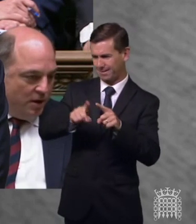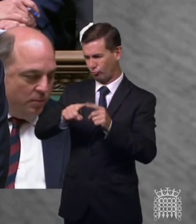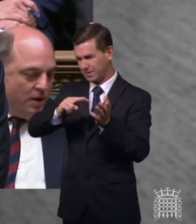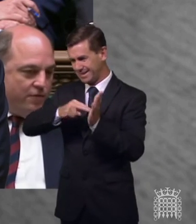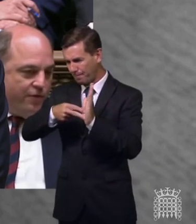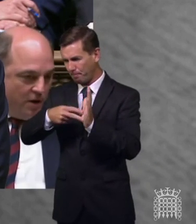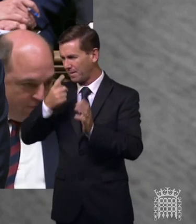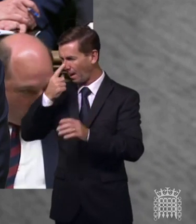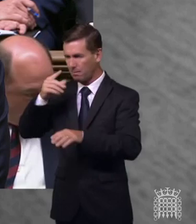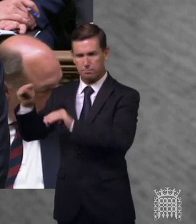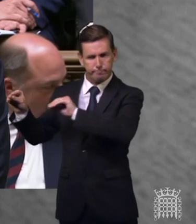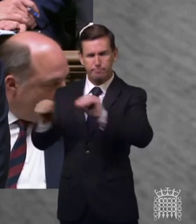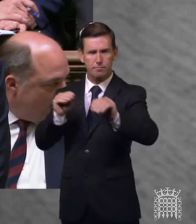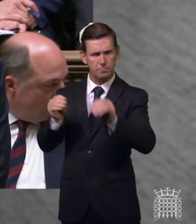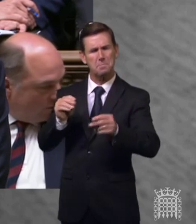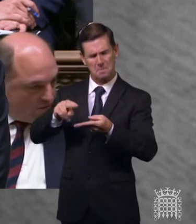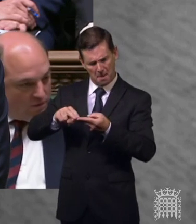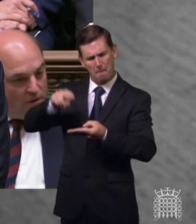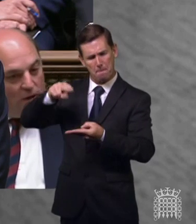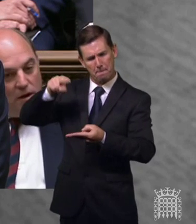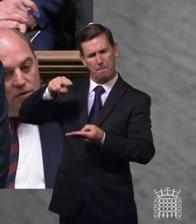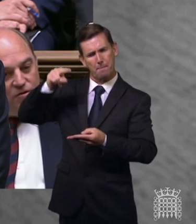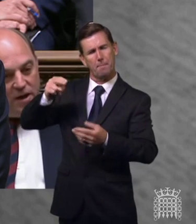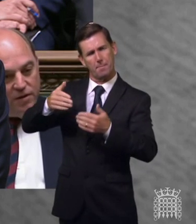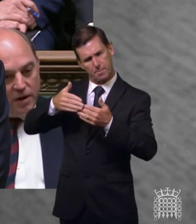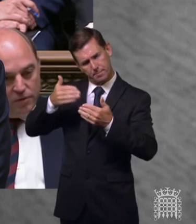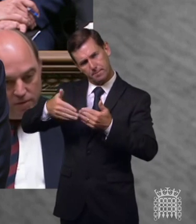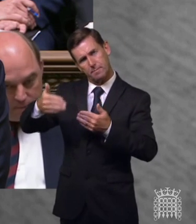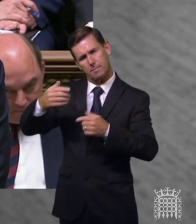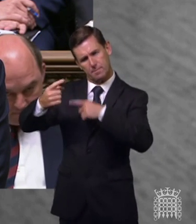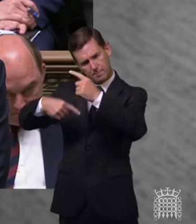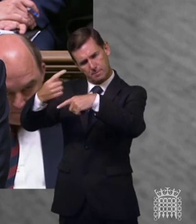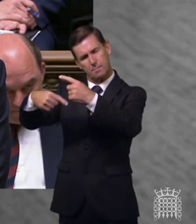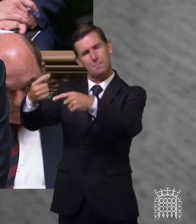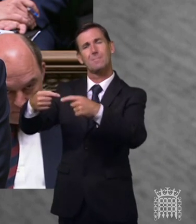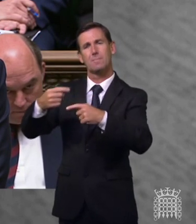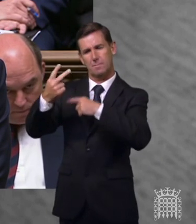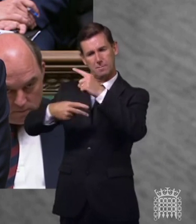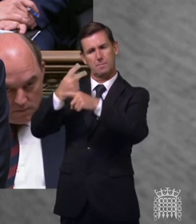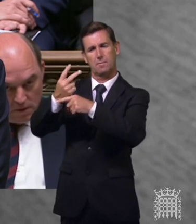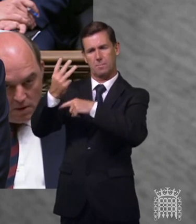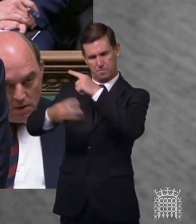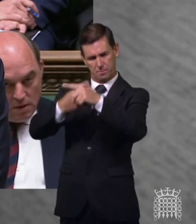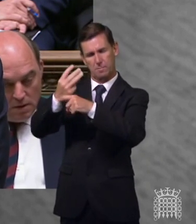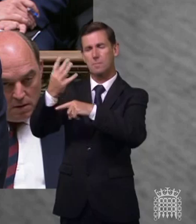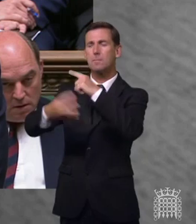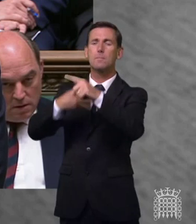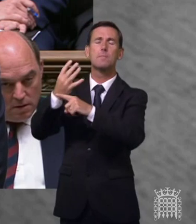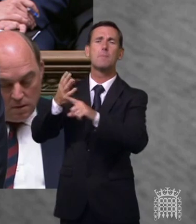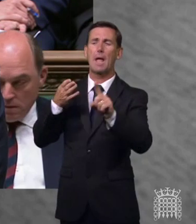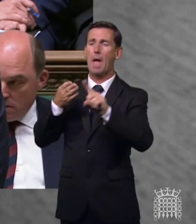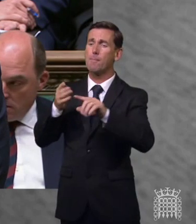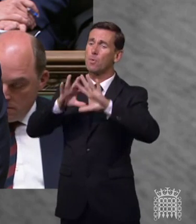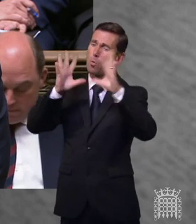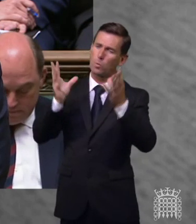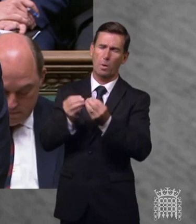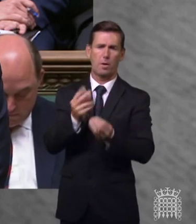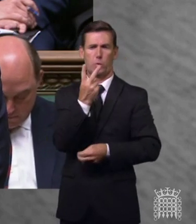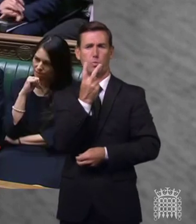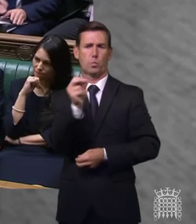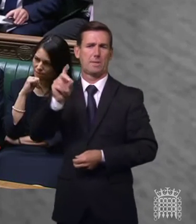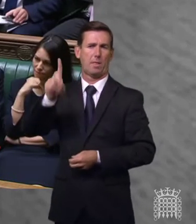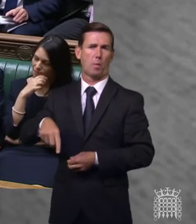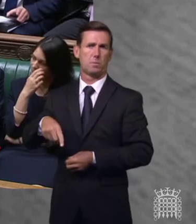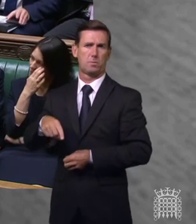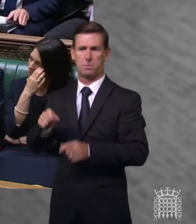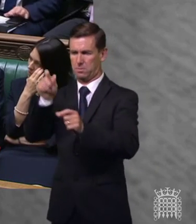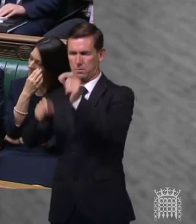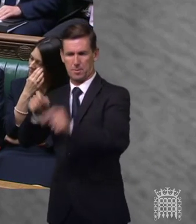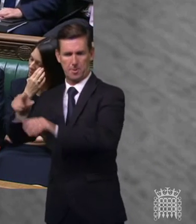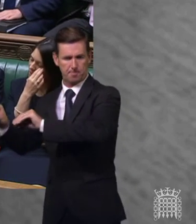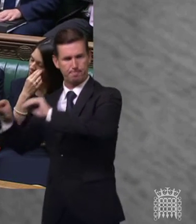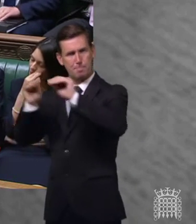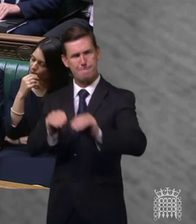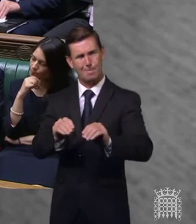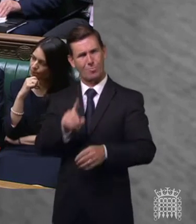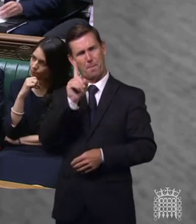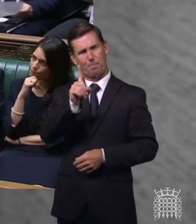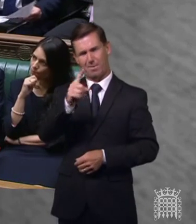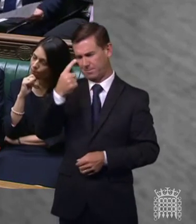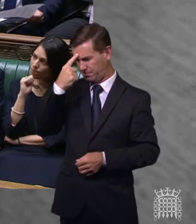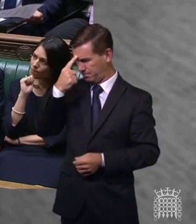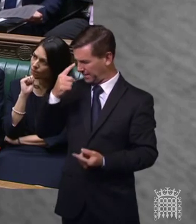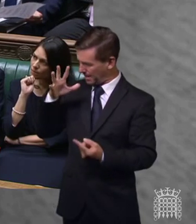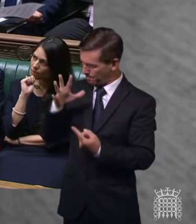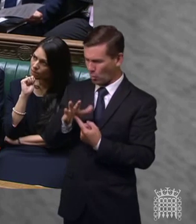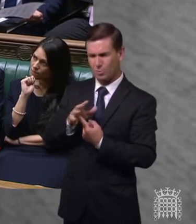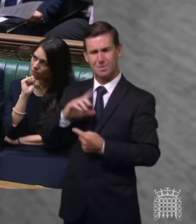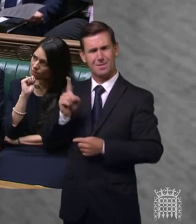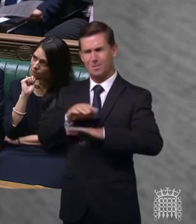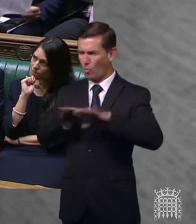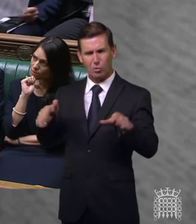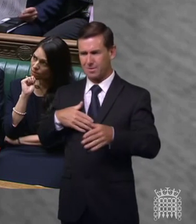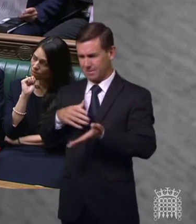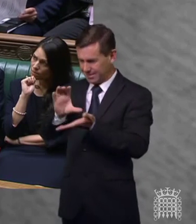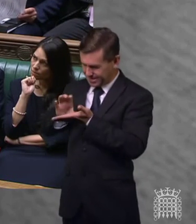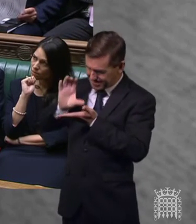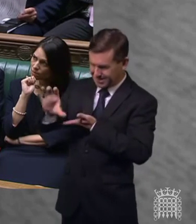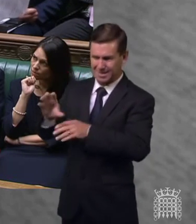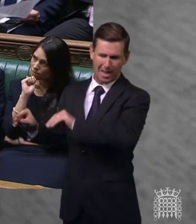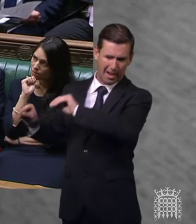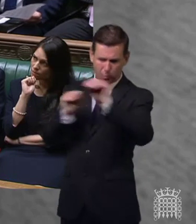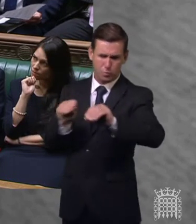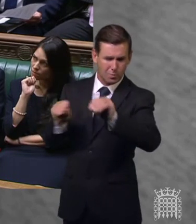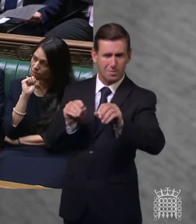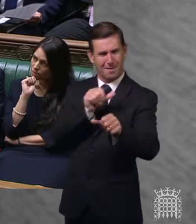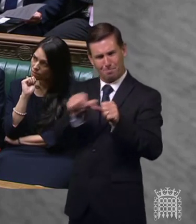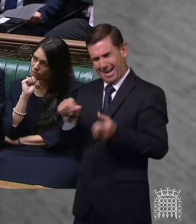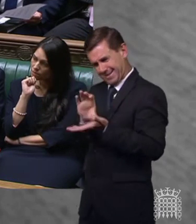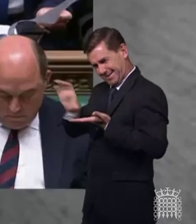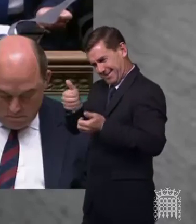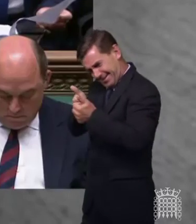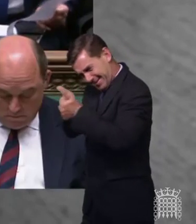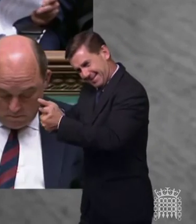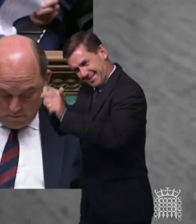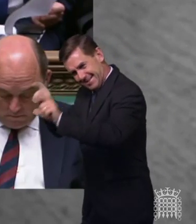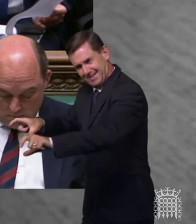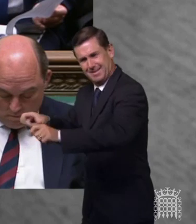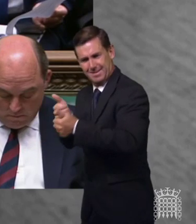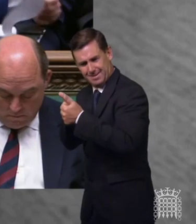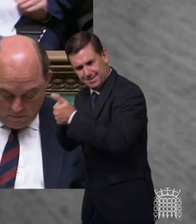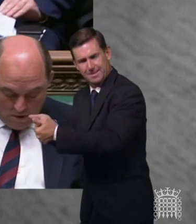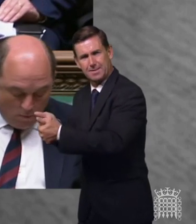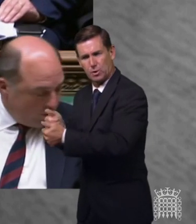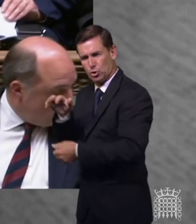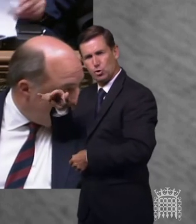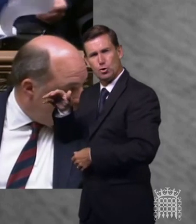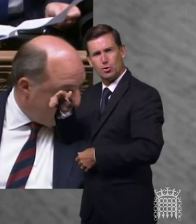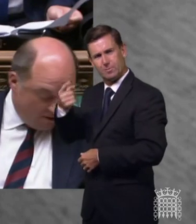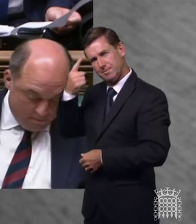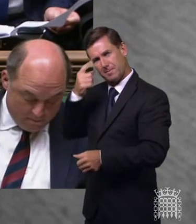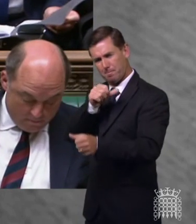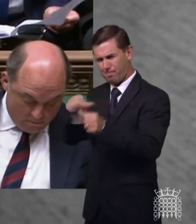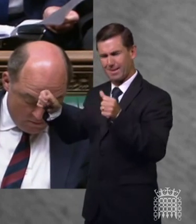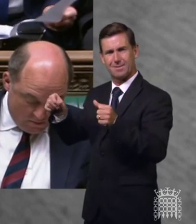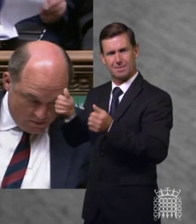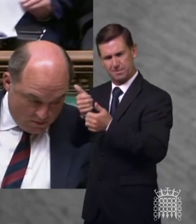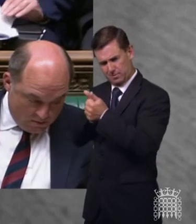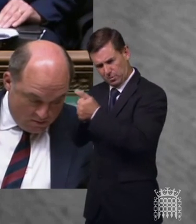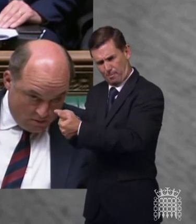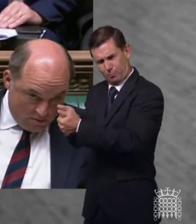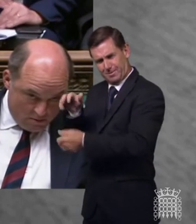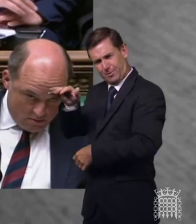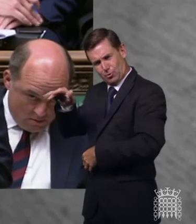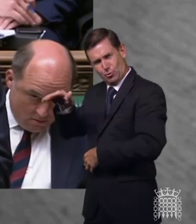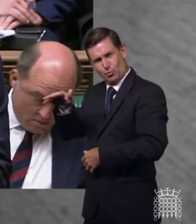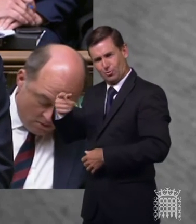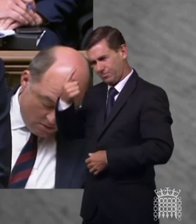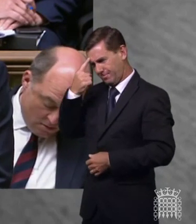We will increase that number over the coming years to 20,000, as I said, but the bulk of the effort of this country will be directed and should be directed at supporting people in Afghanistan and in the region to prevent a worse humanitarian crisis.